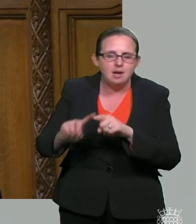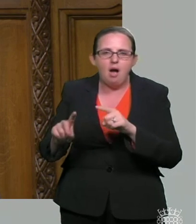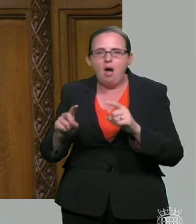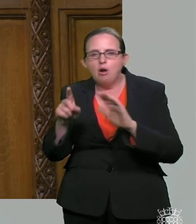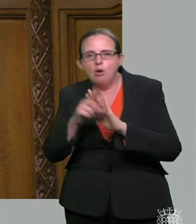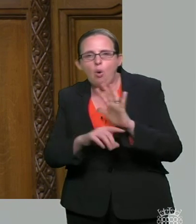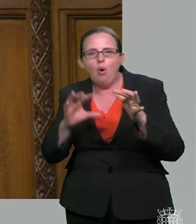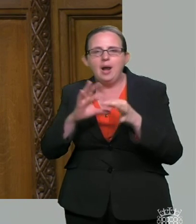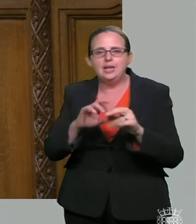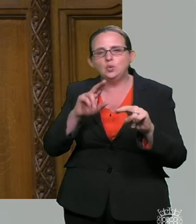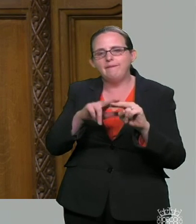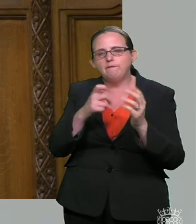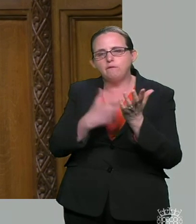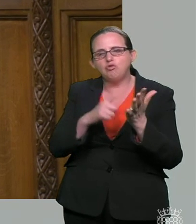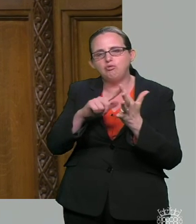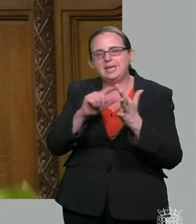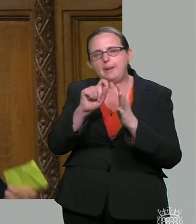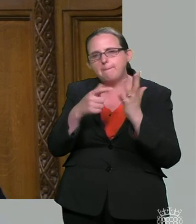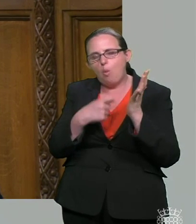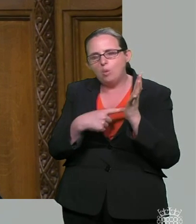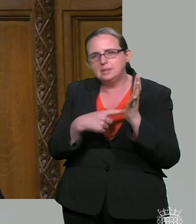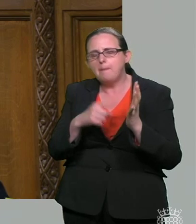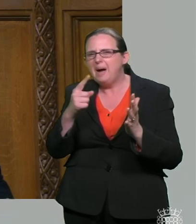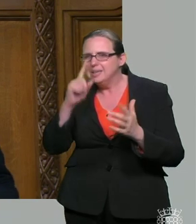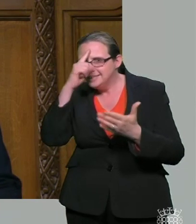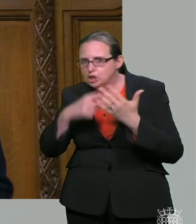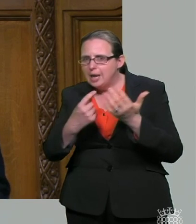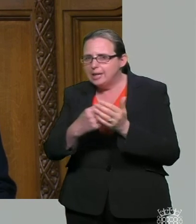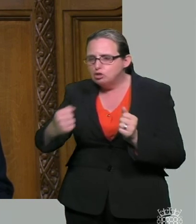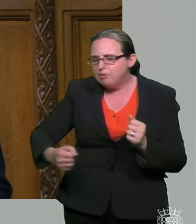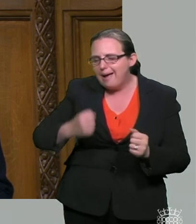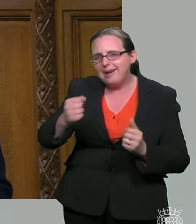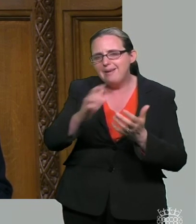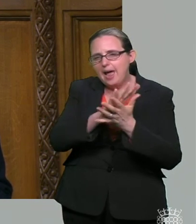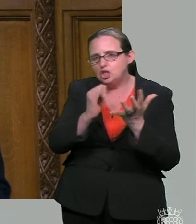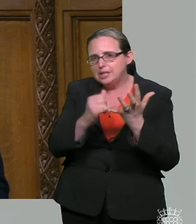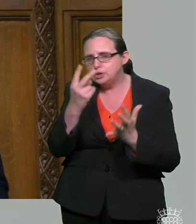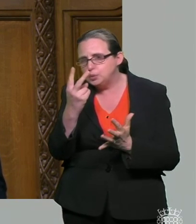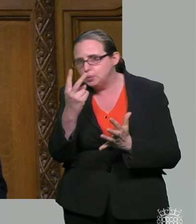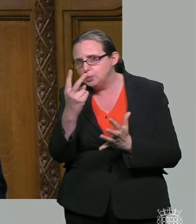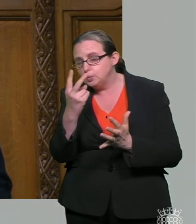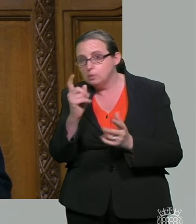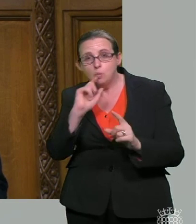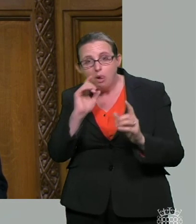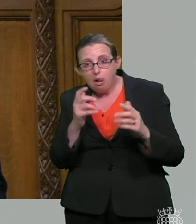Decisions about HS2, and specifically the Toton hub, will have a huge impact on whether we can deliver on our vision for the east midlands.